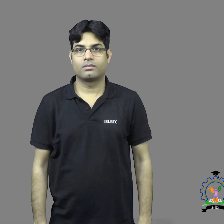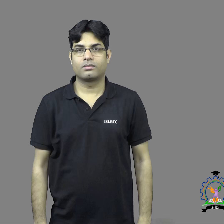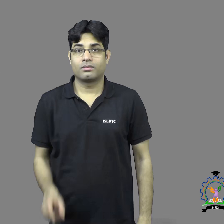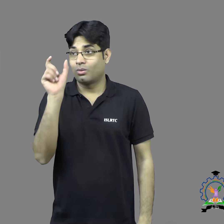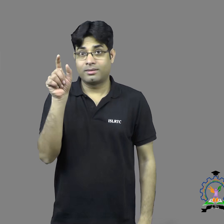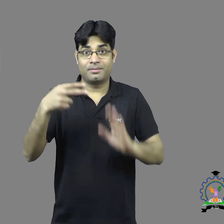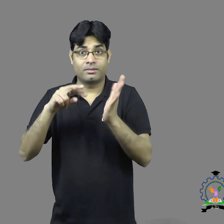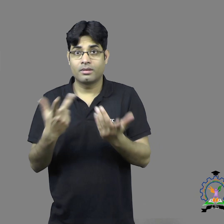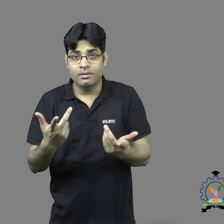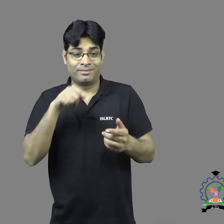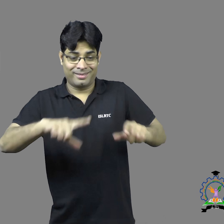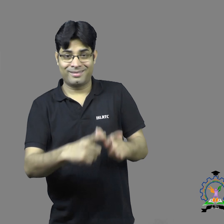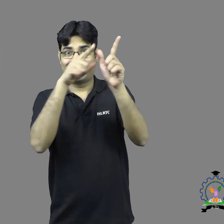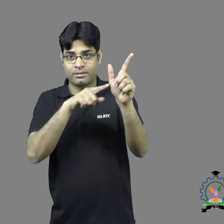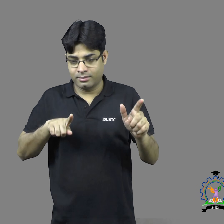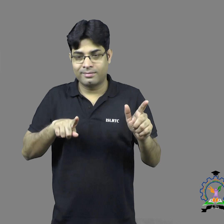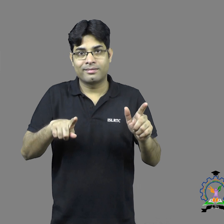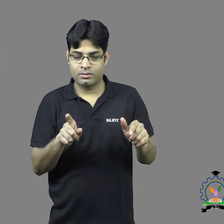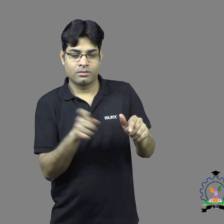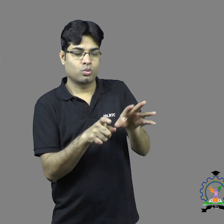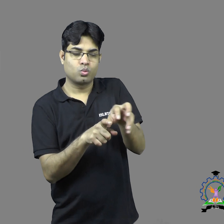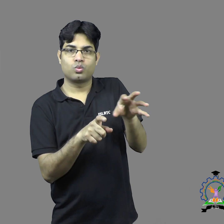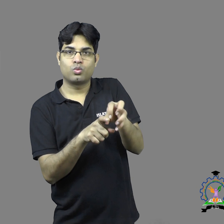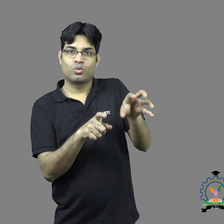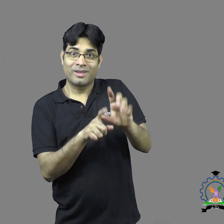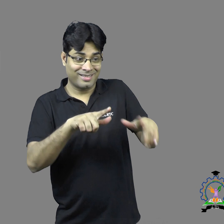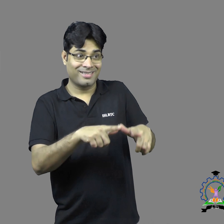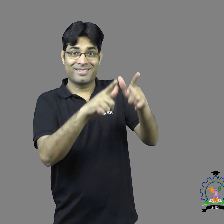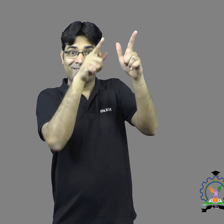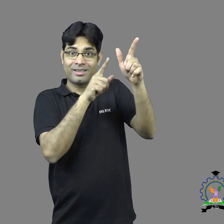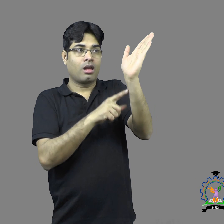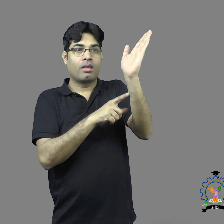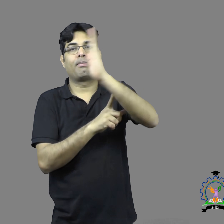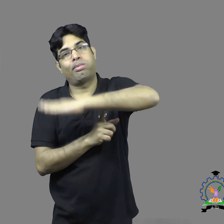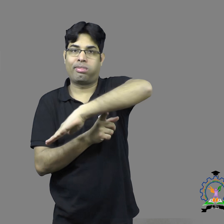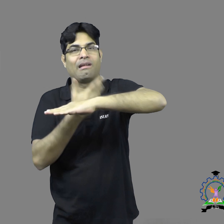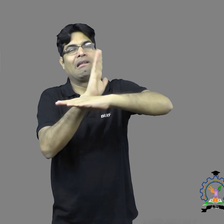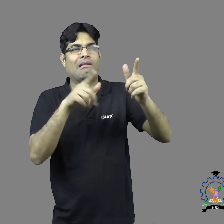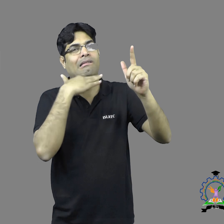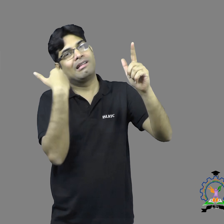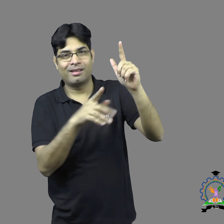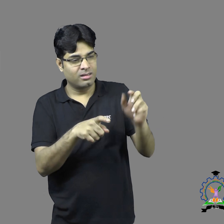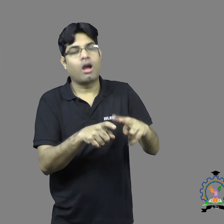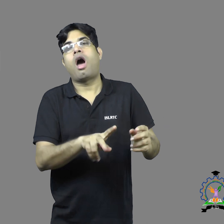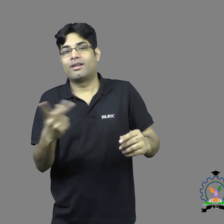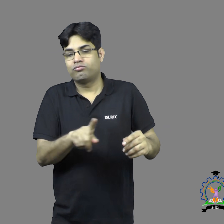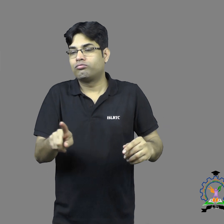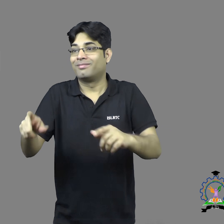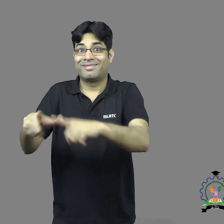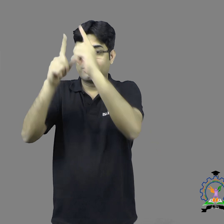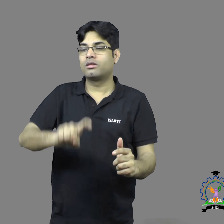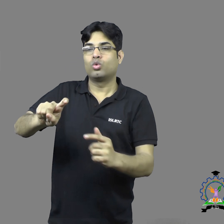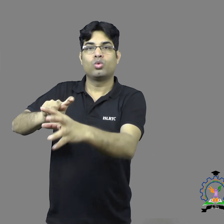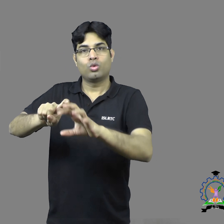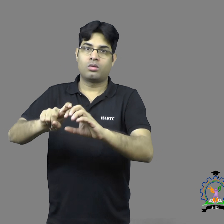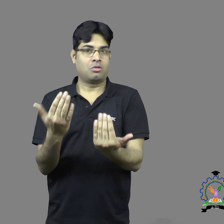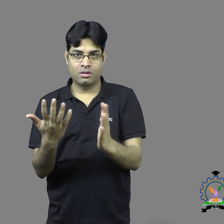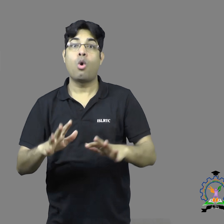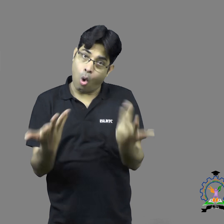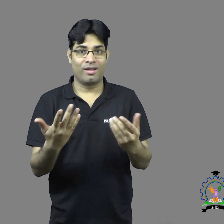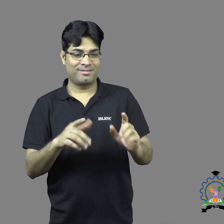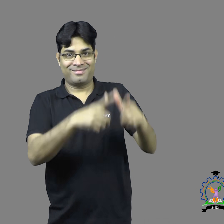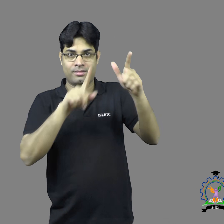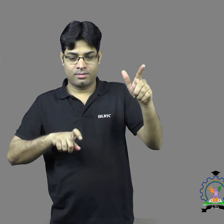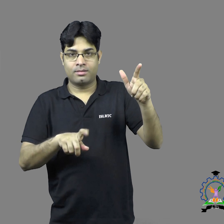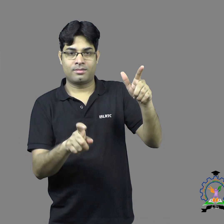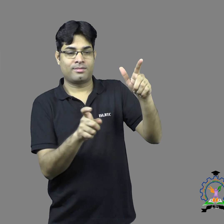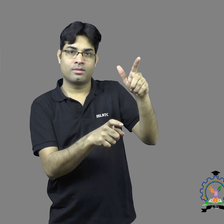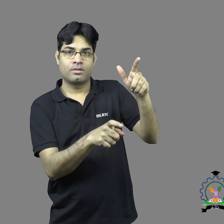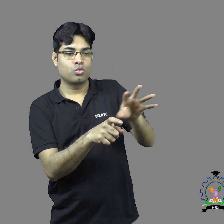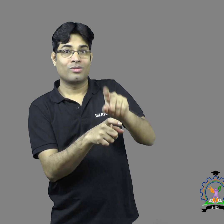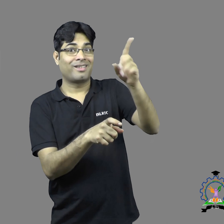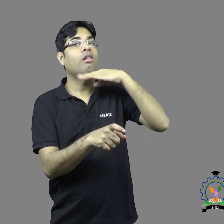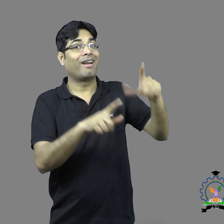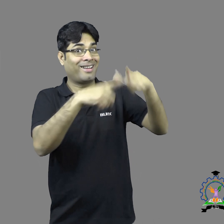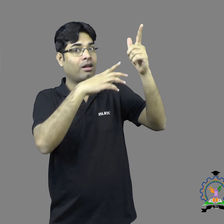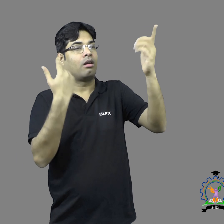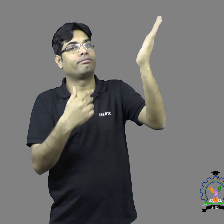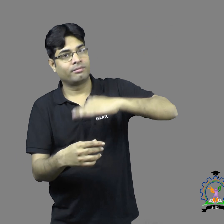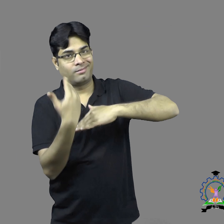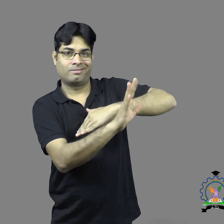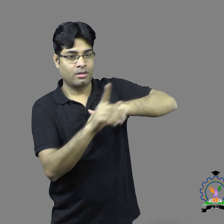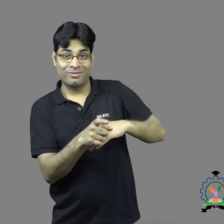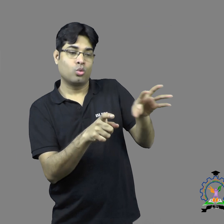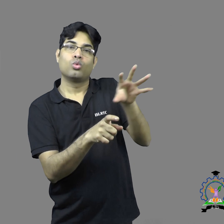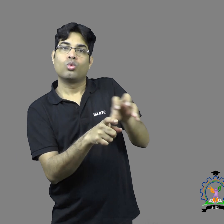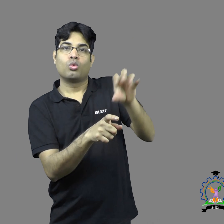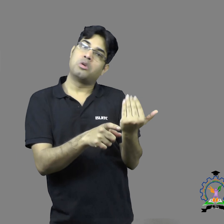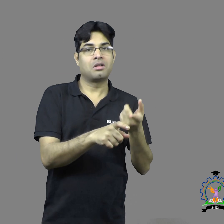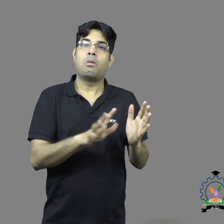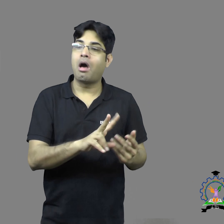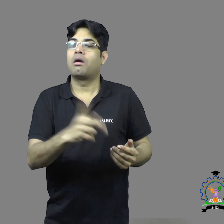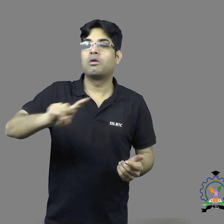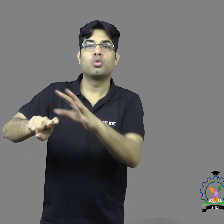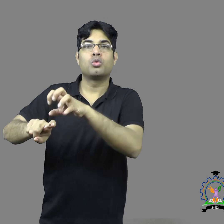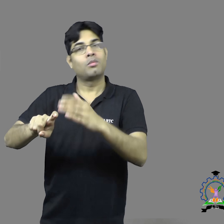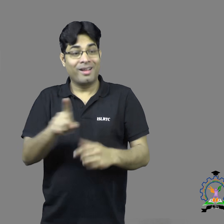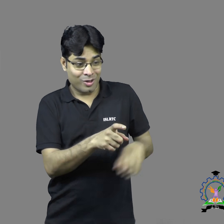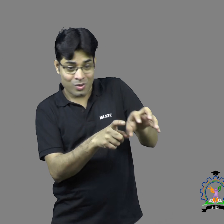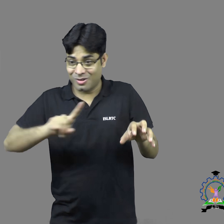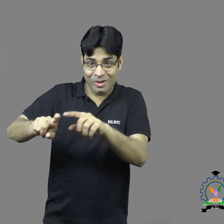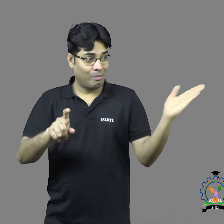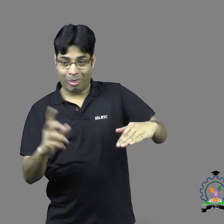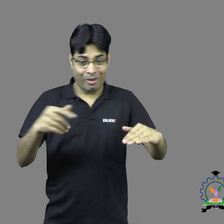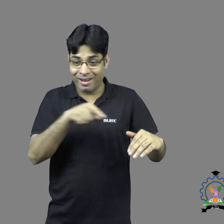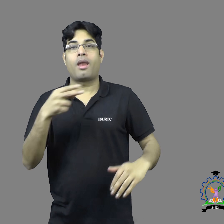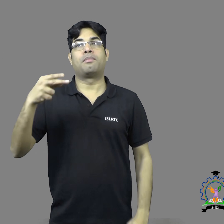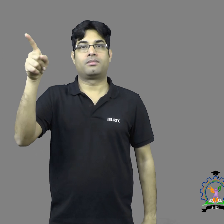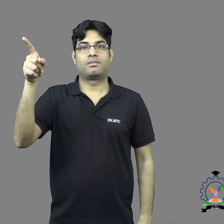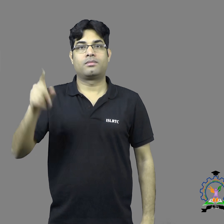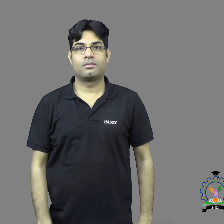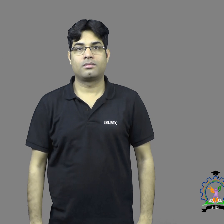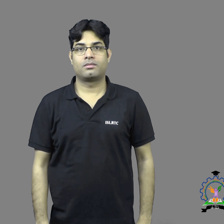Facultative Perasiste